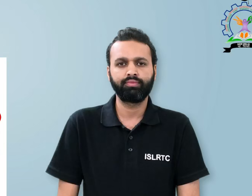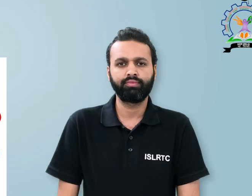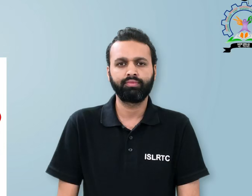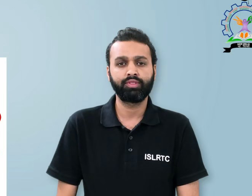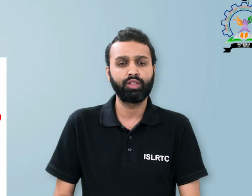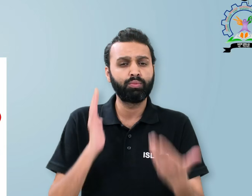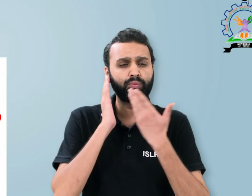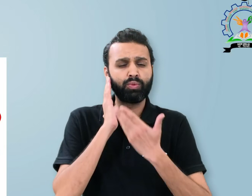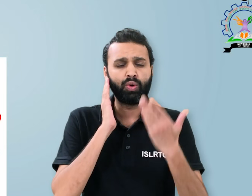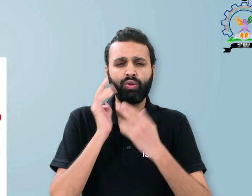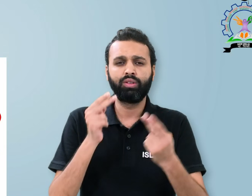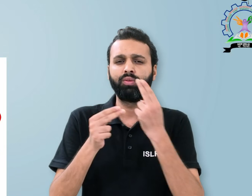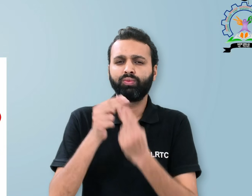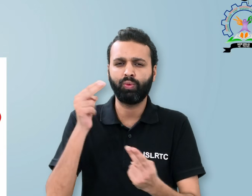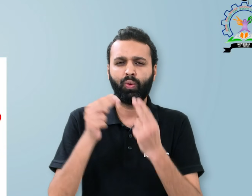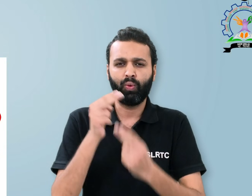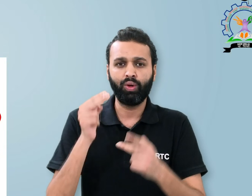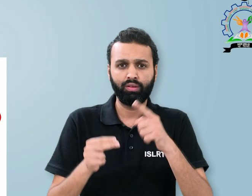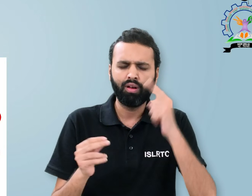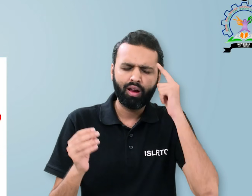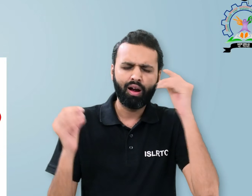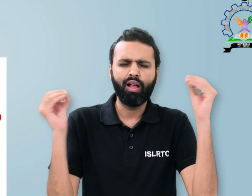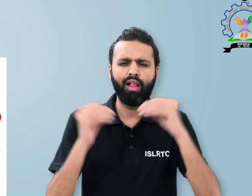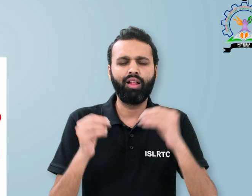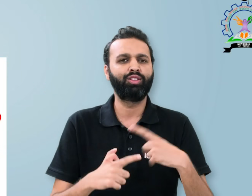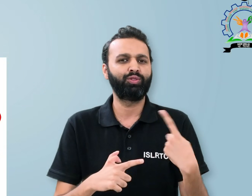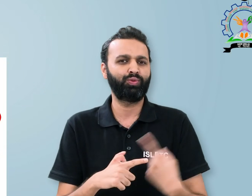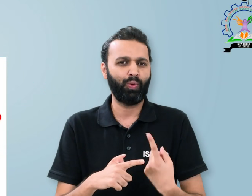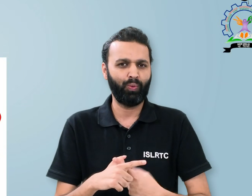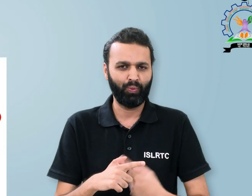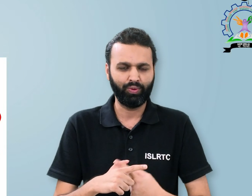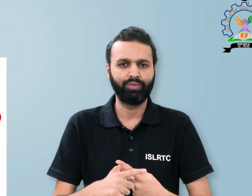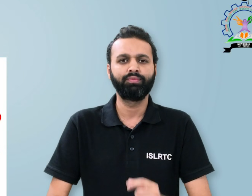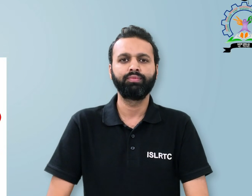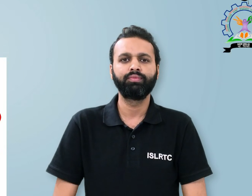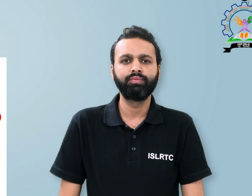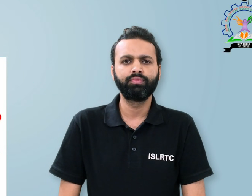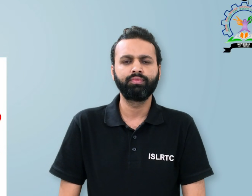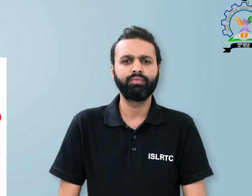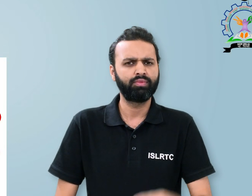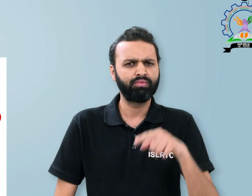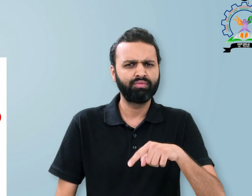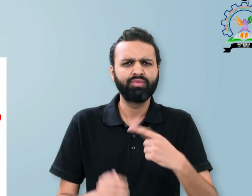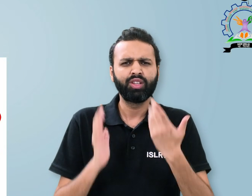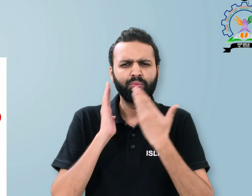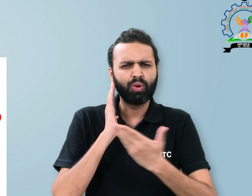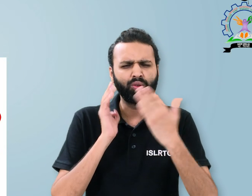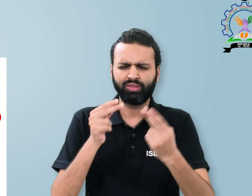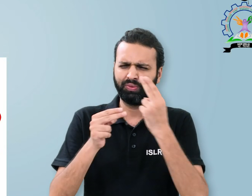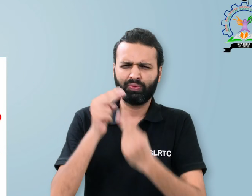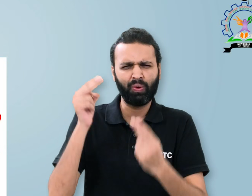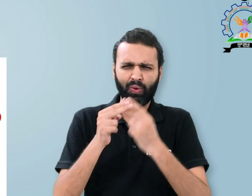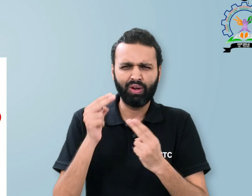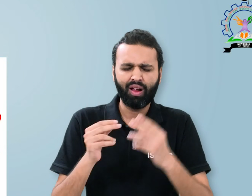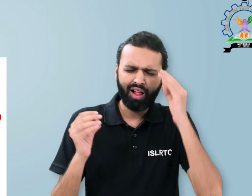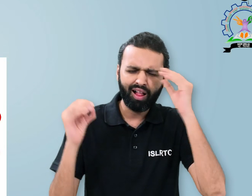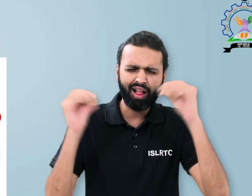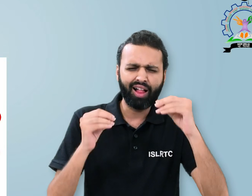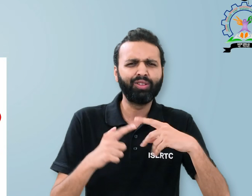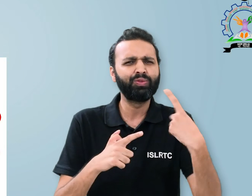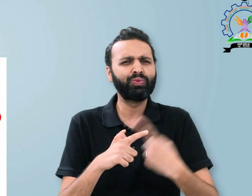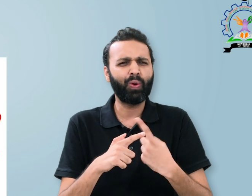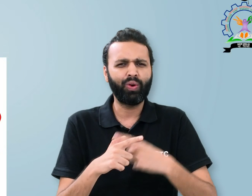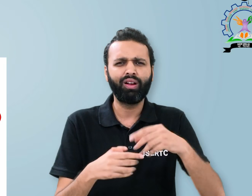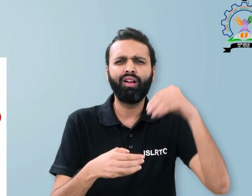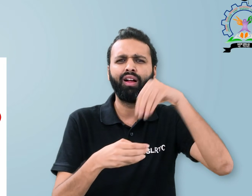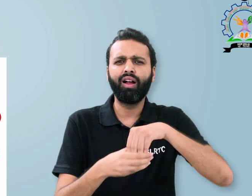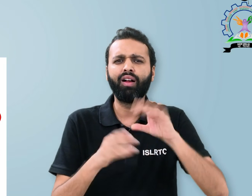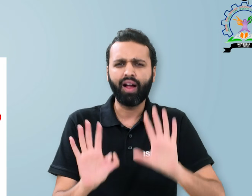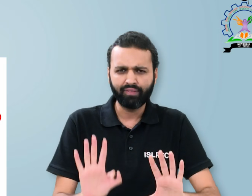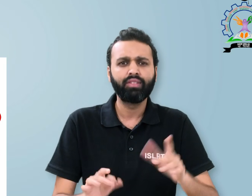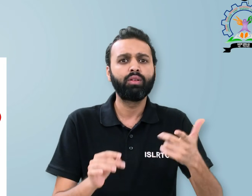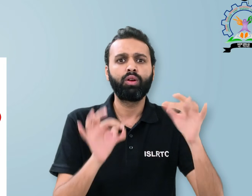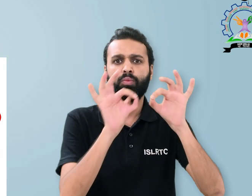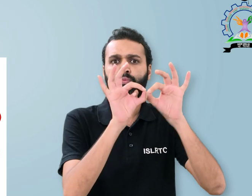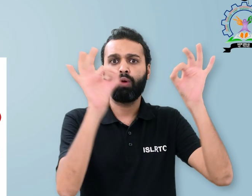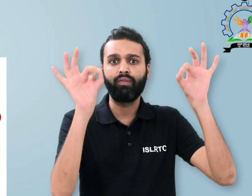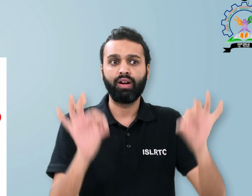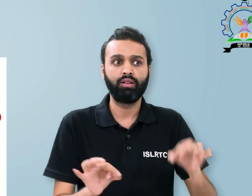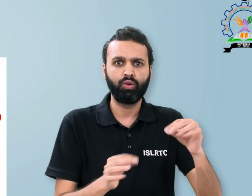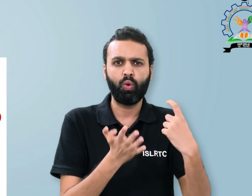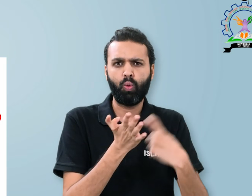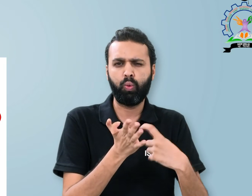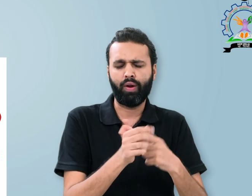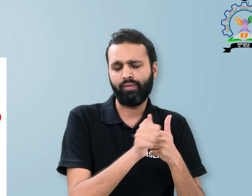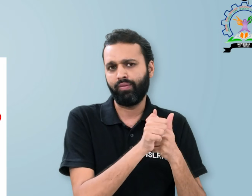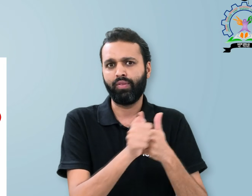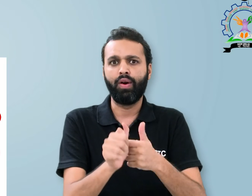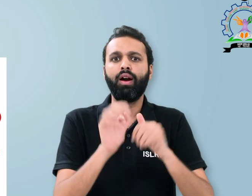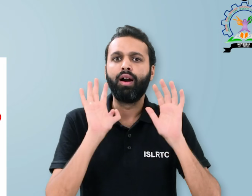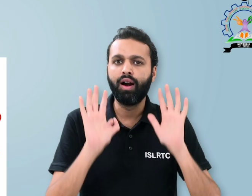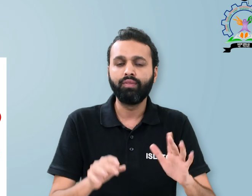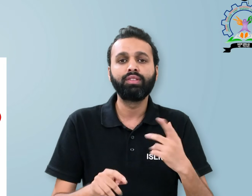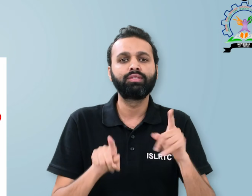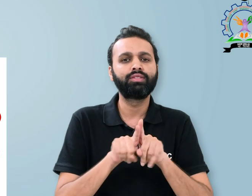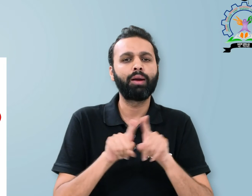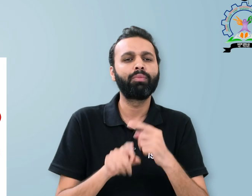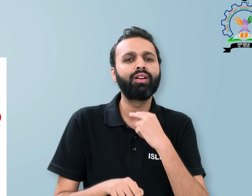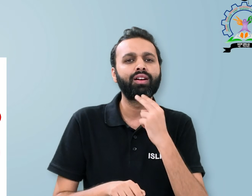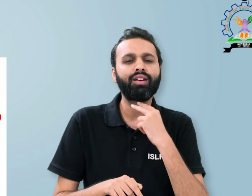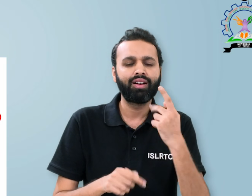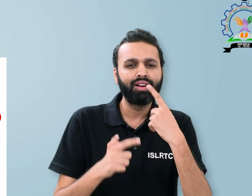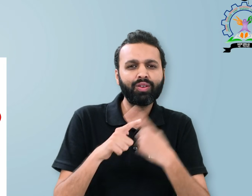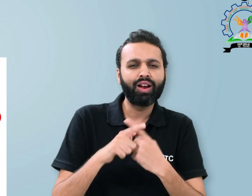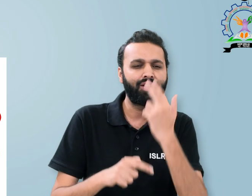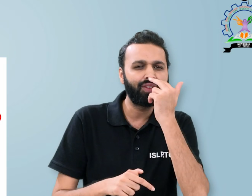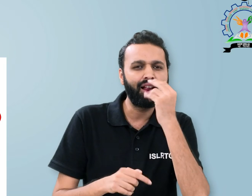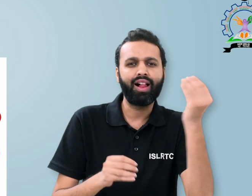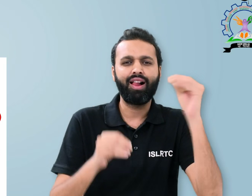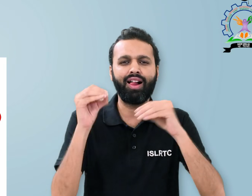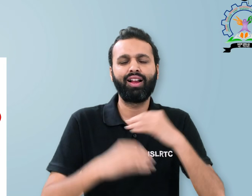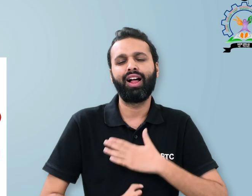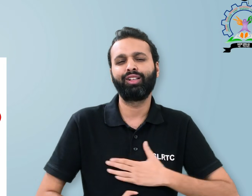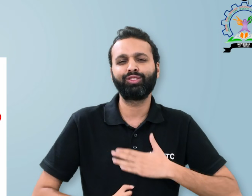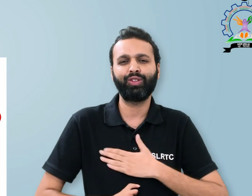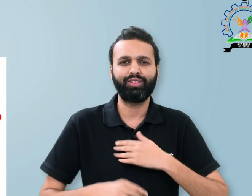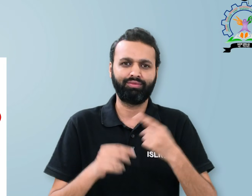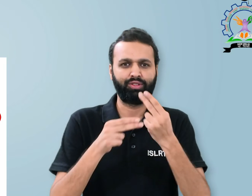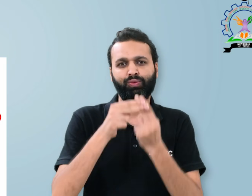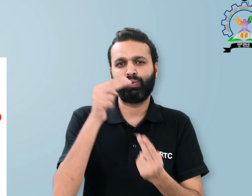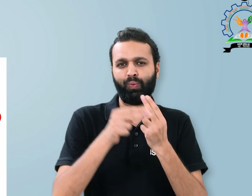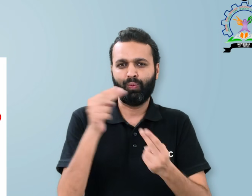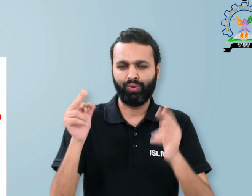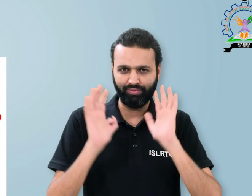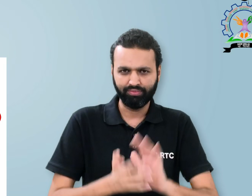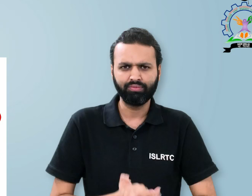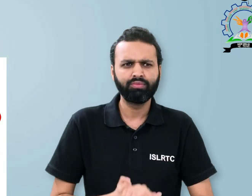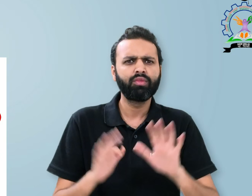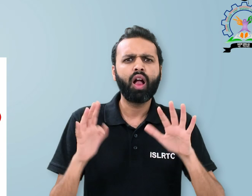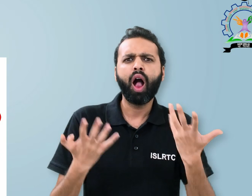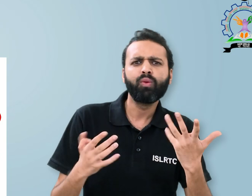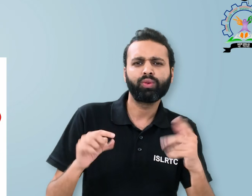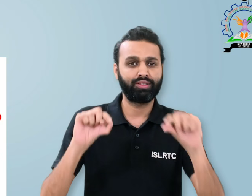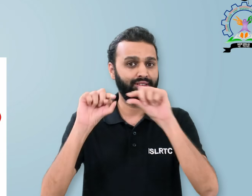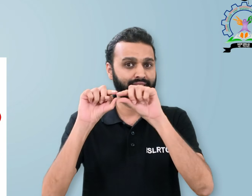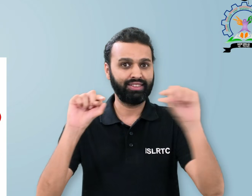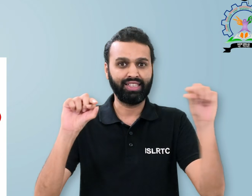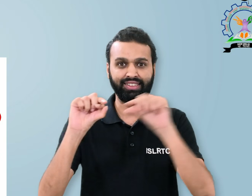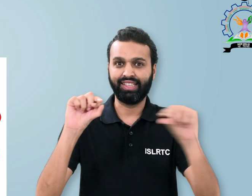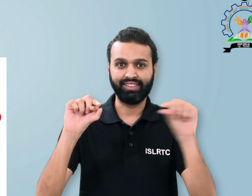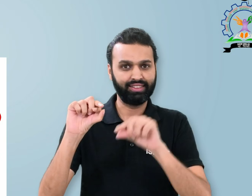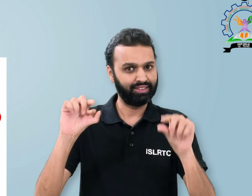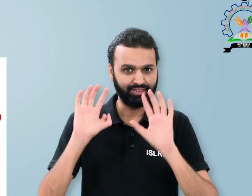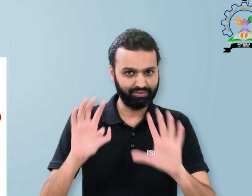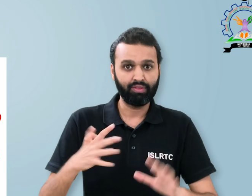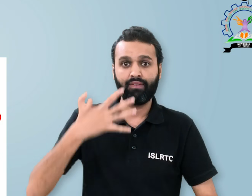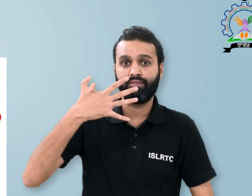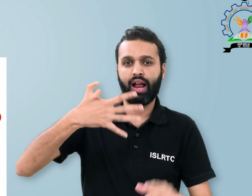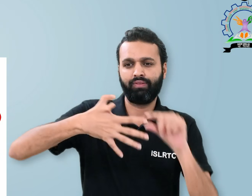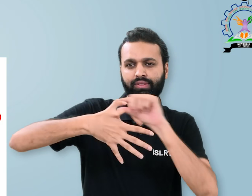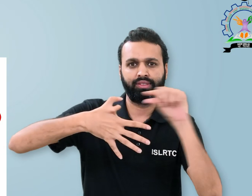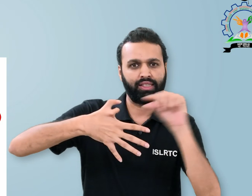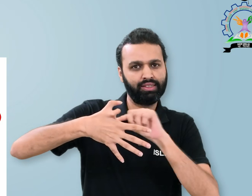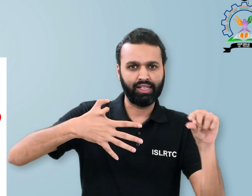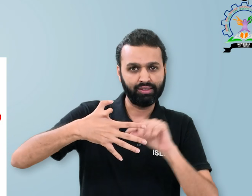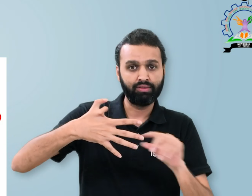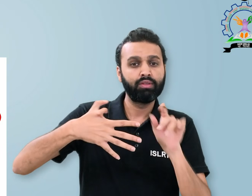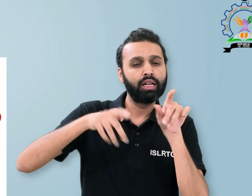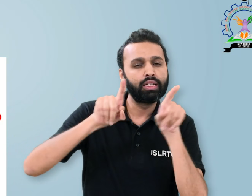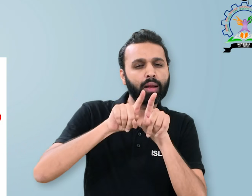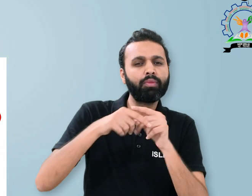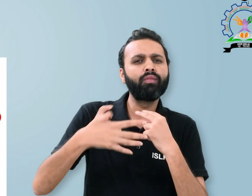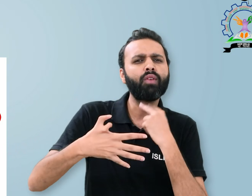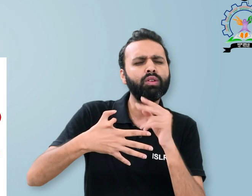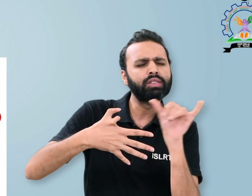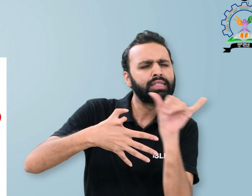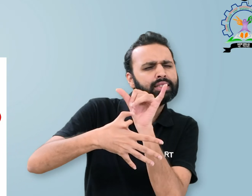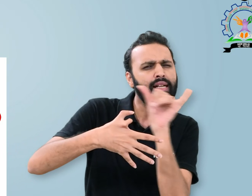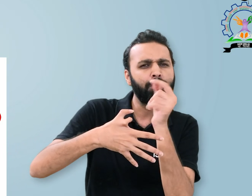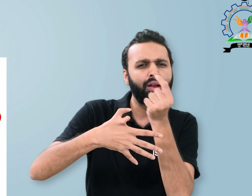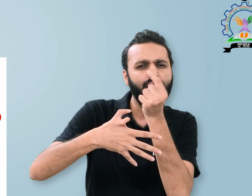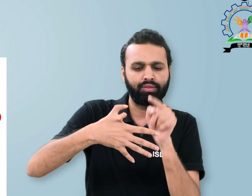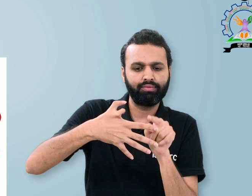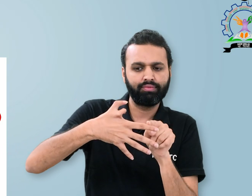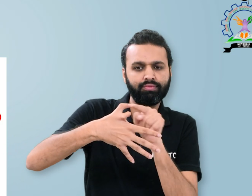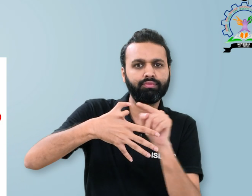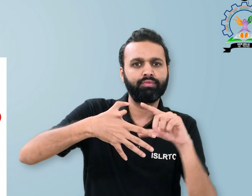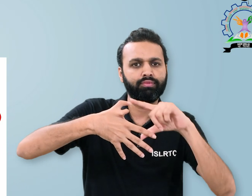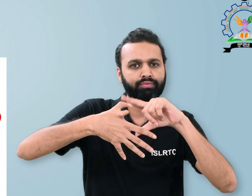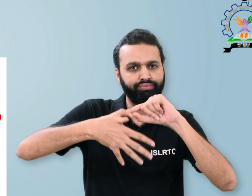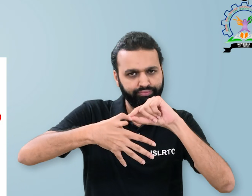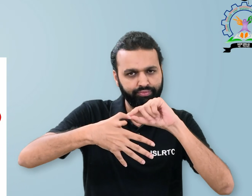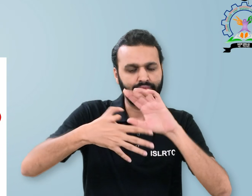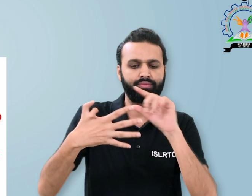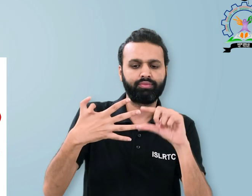Limerick A limerick is a humorous, often whimsical, five-line poem with a specific rhyme scheme of AABBA and rhythm. There are always five sentences. The first and second sentence will end with similar sounds.